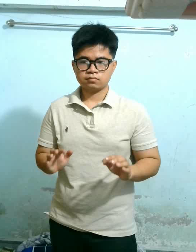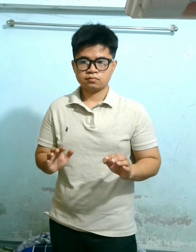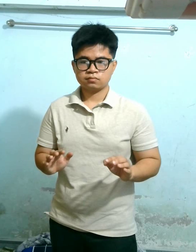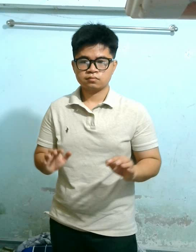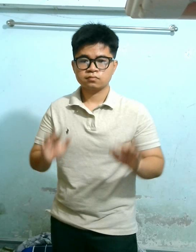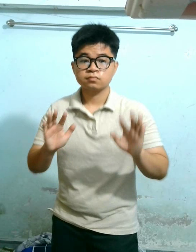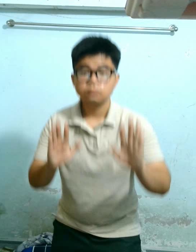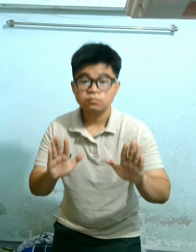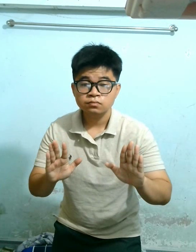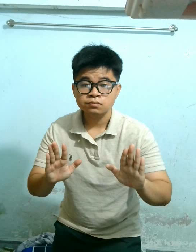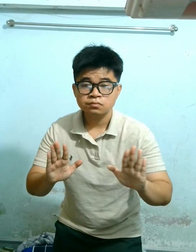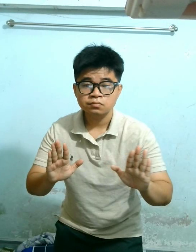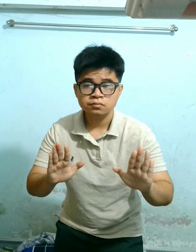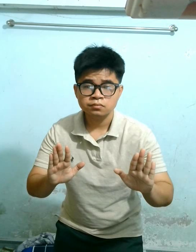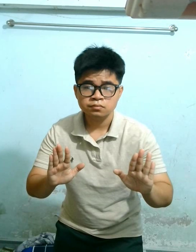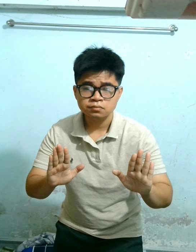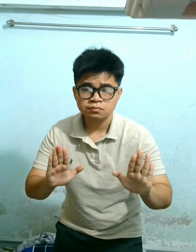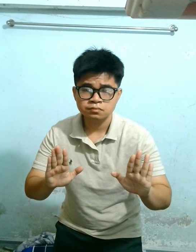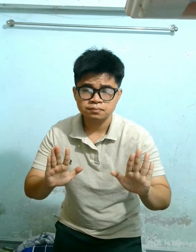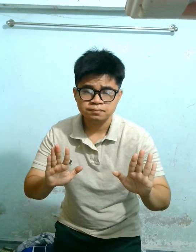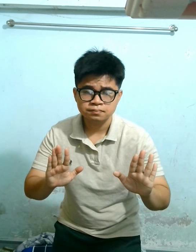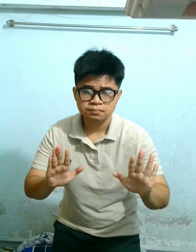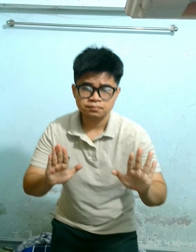dung lai